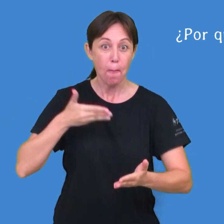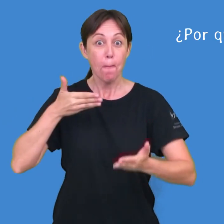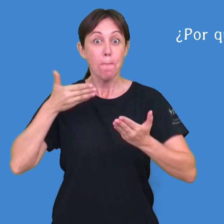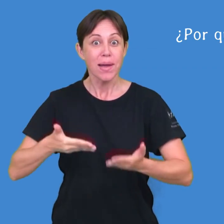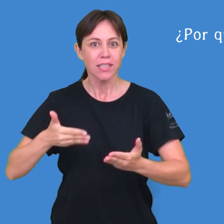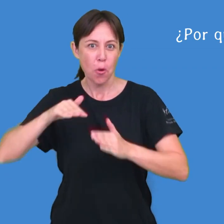importar